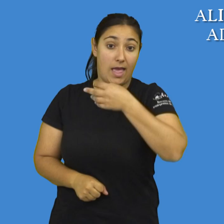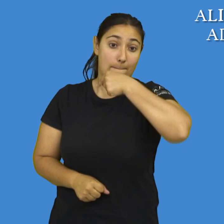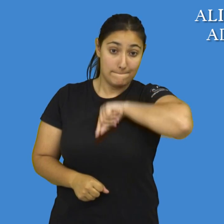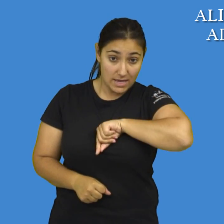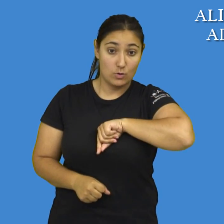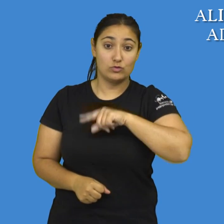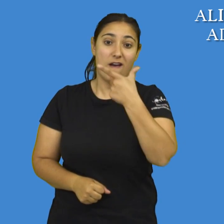sentir